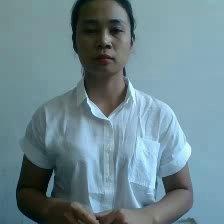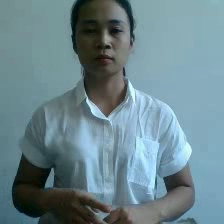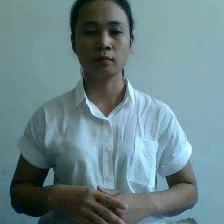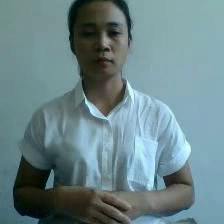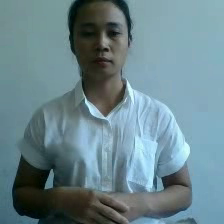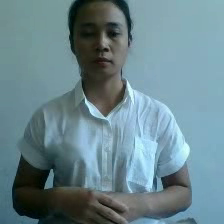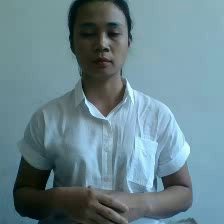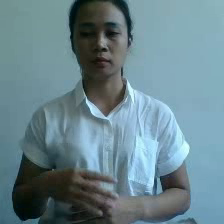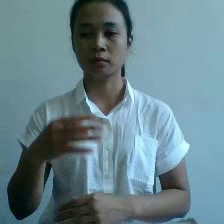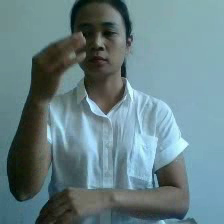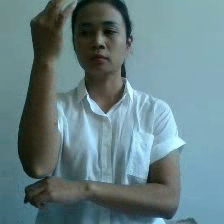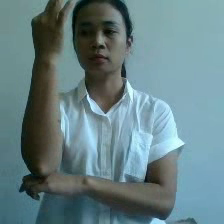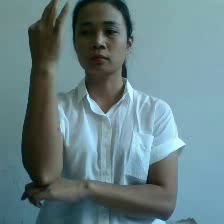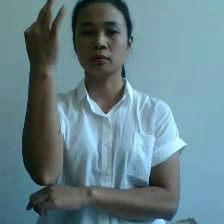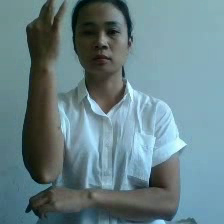Trưa